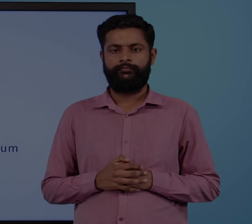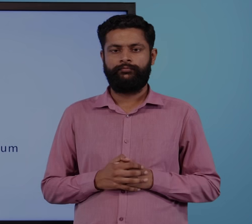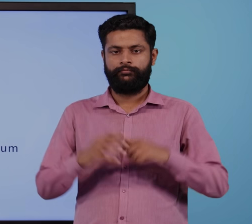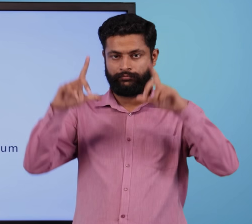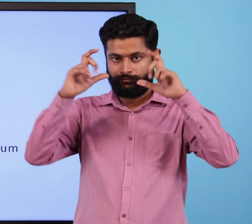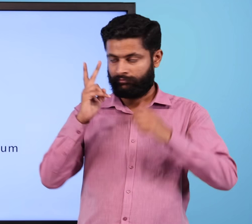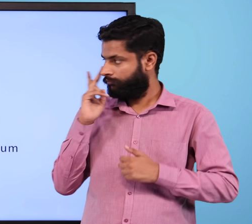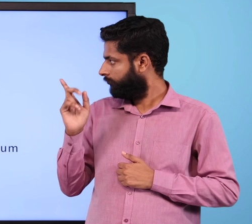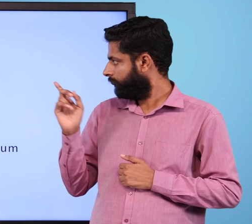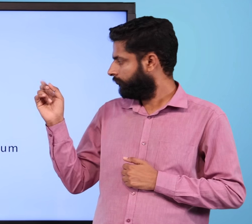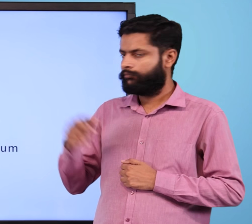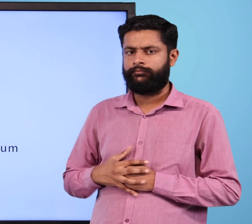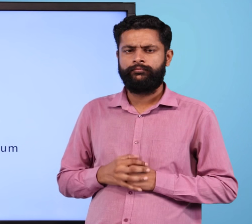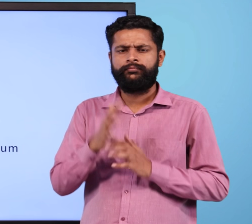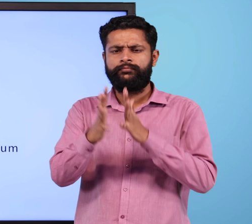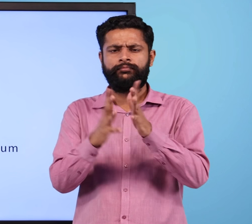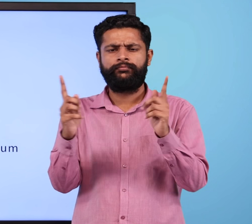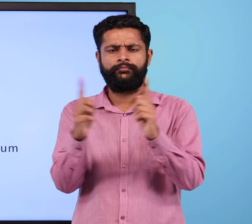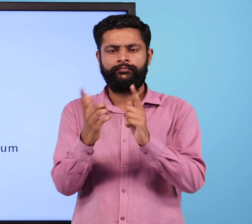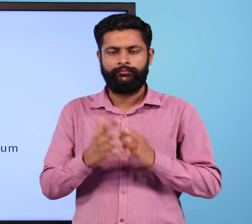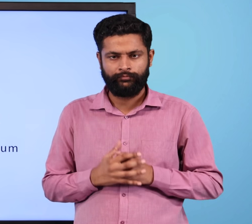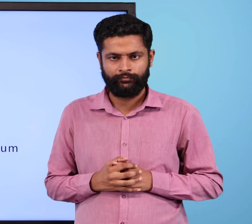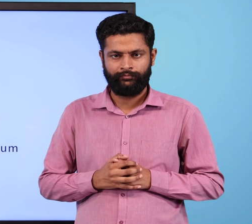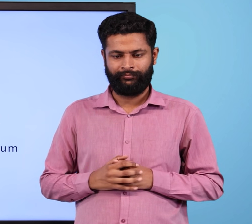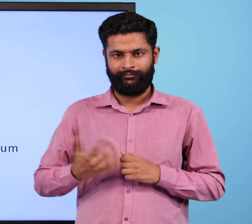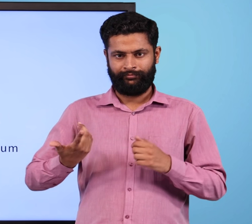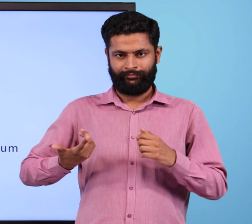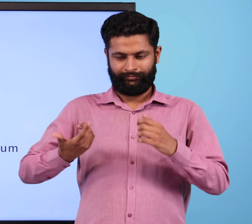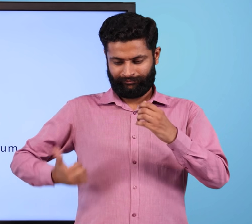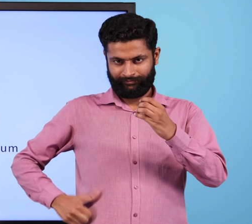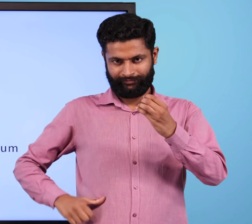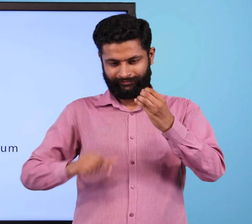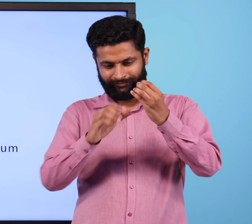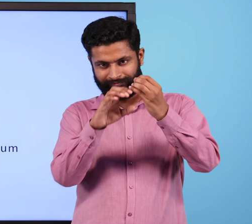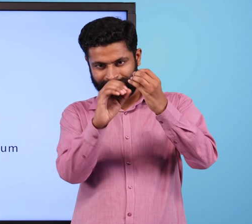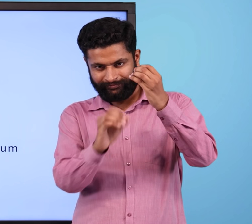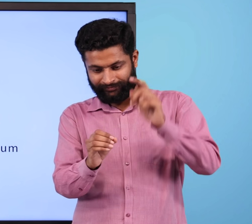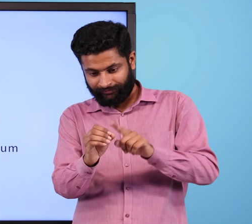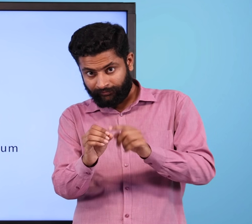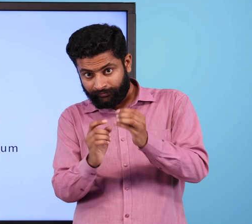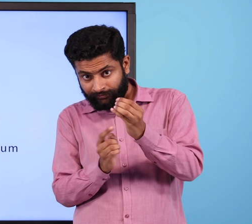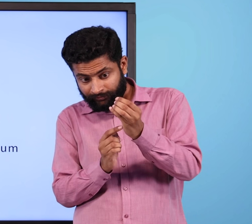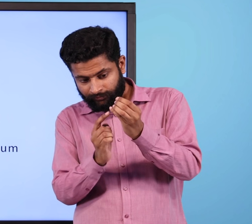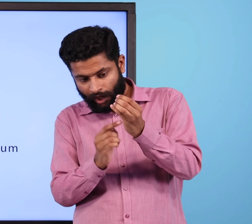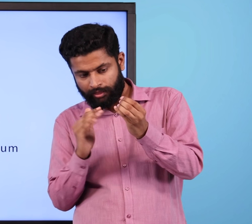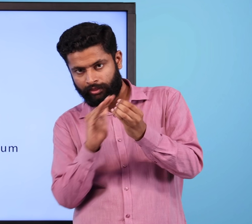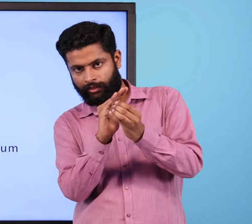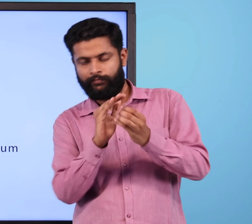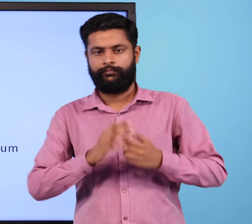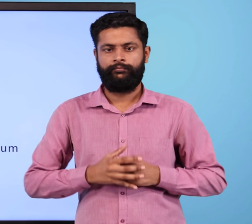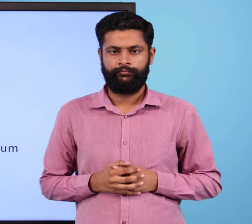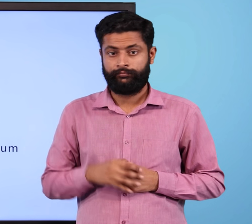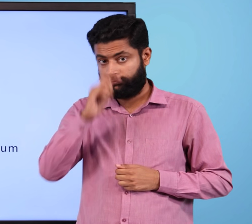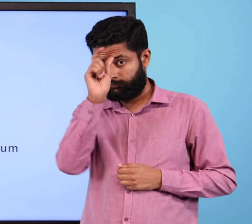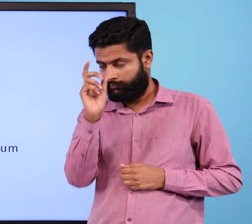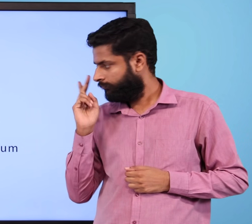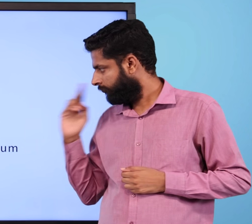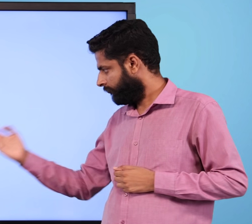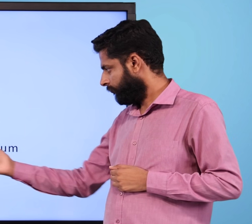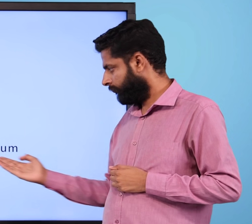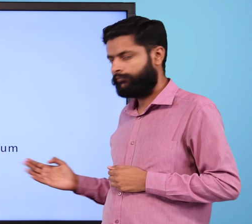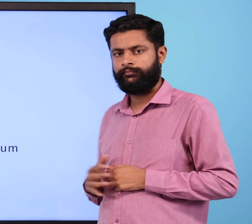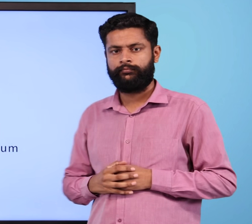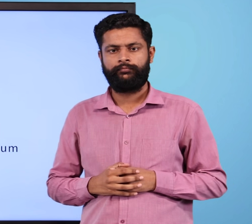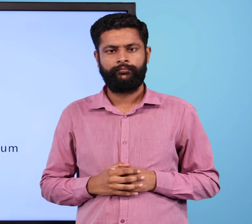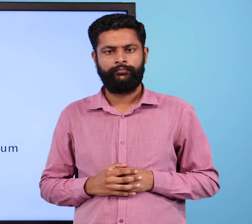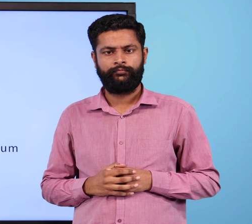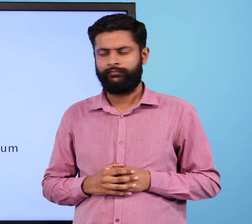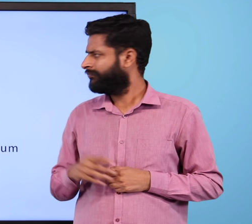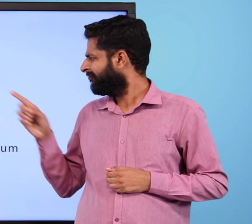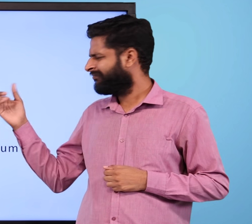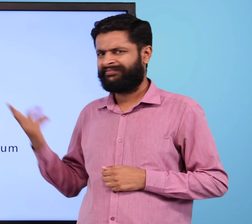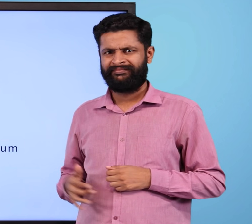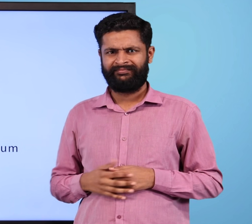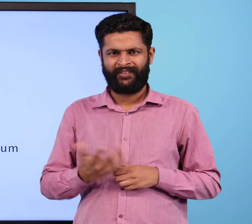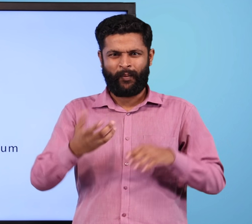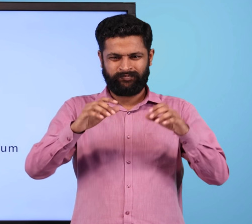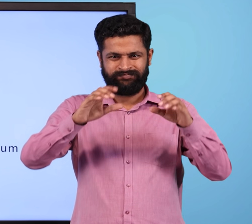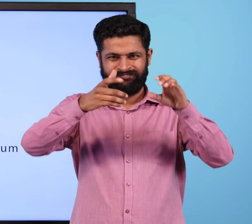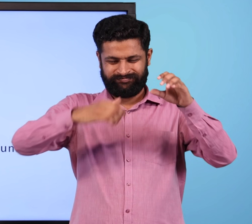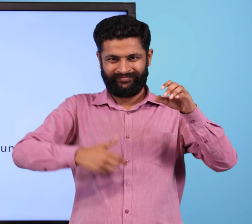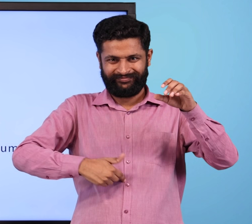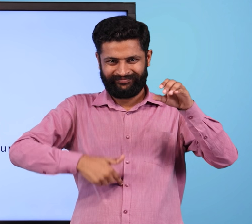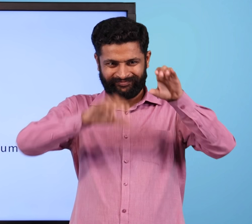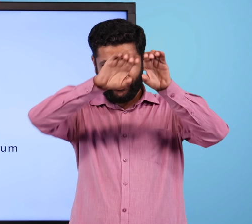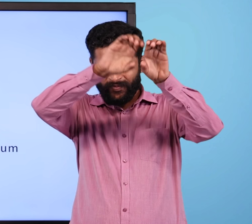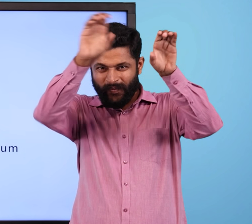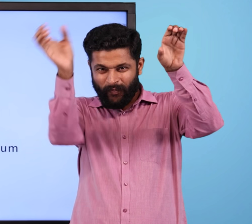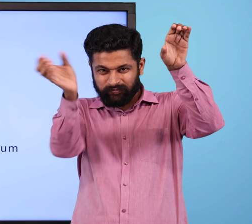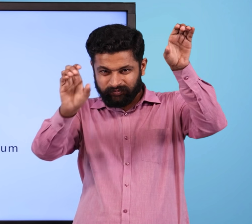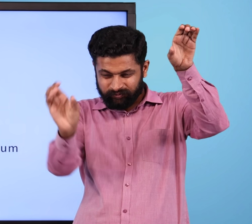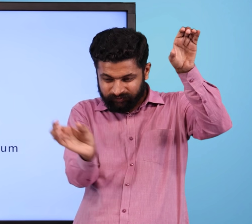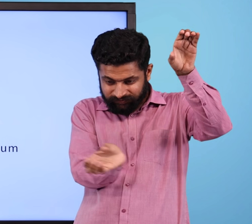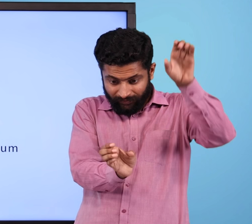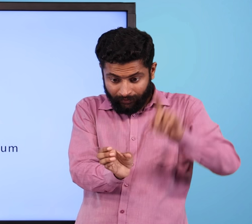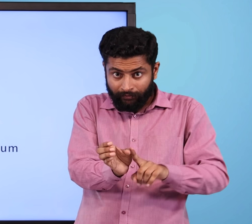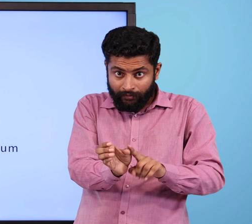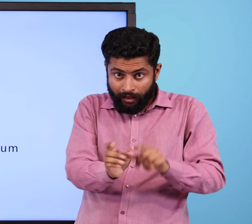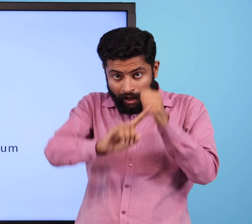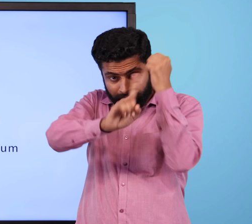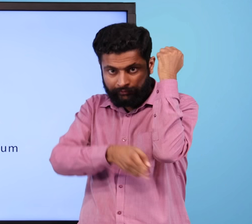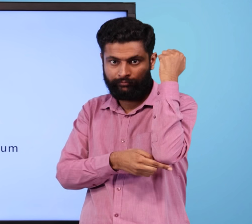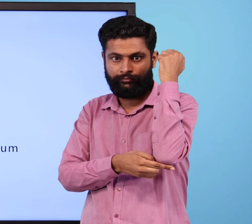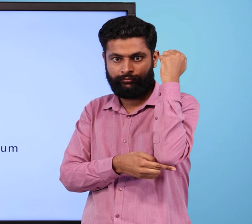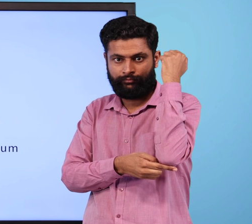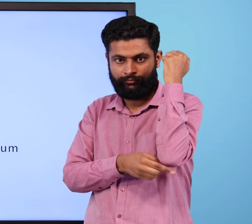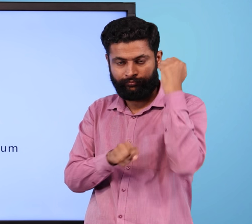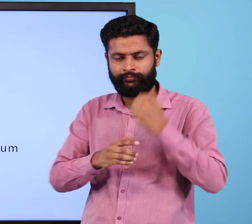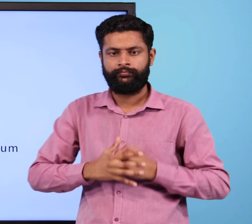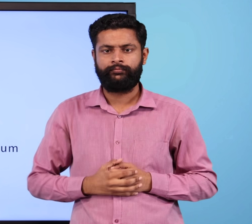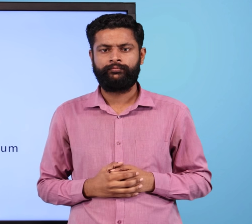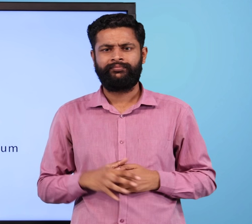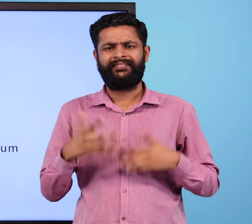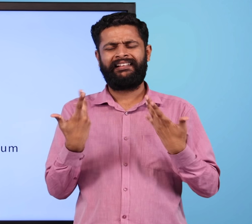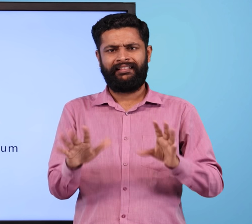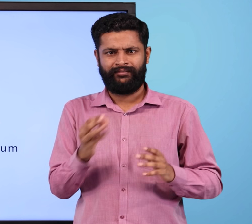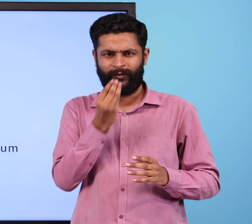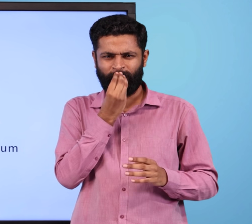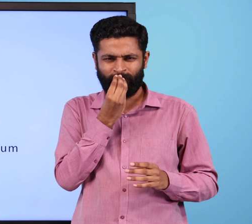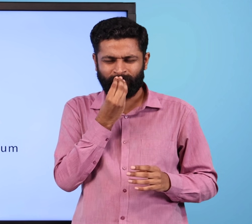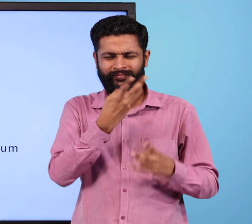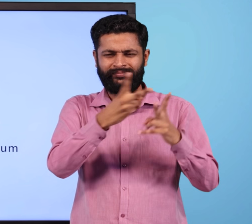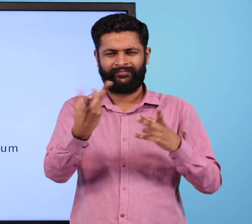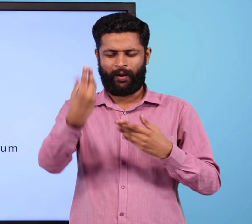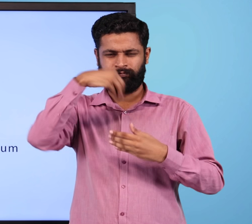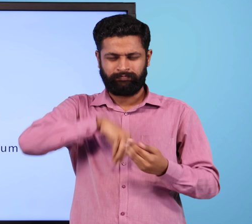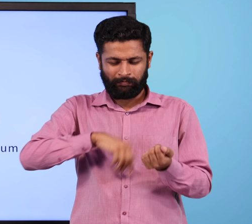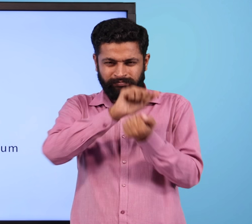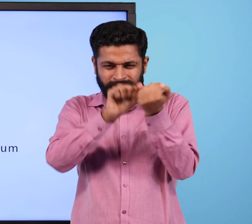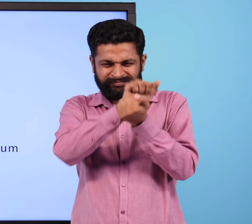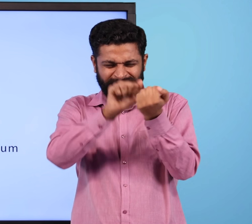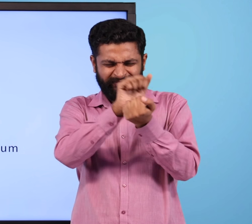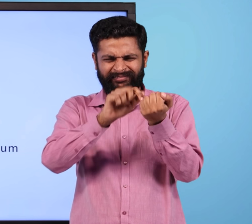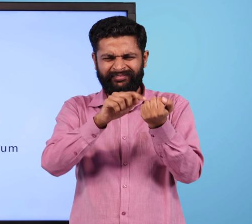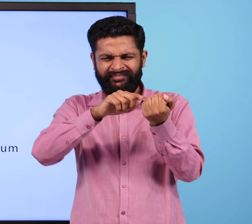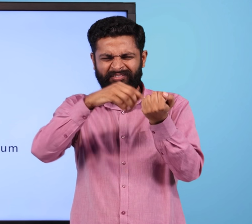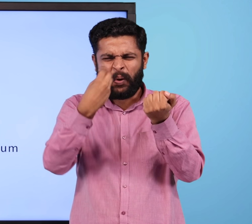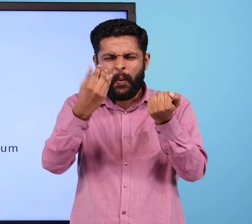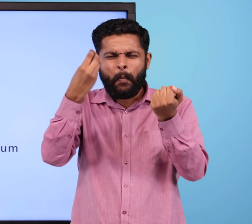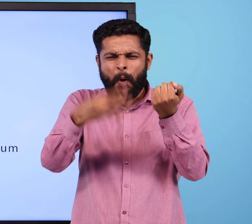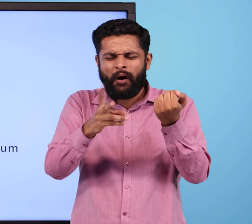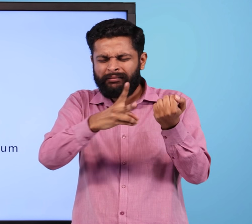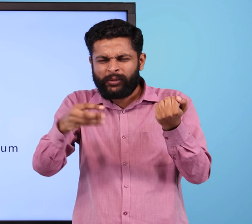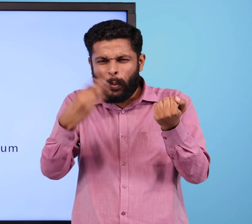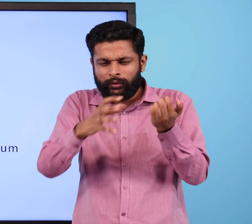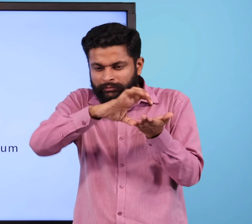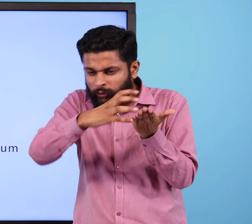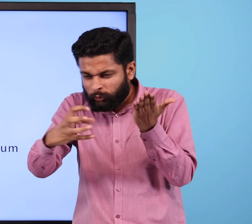Rectum This is the sign for rectum. The large intestine ends in the rectum. The remaining waste after digestion passes into the rectum.